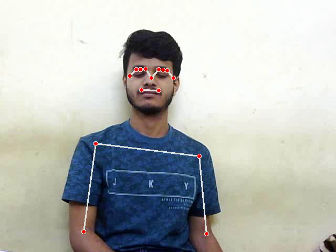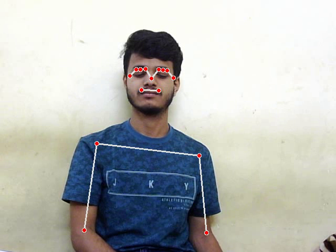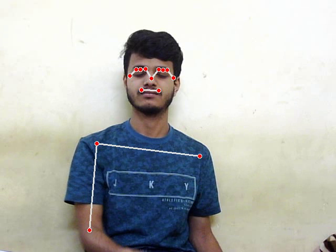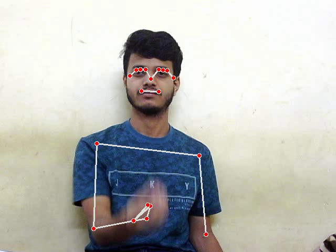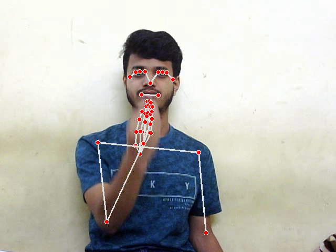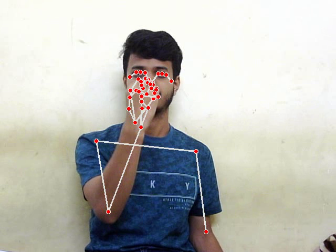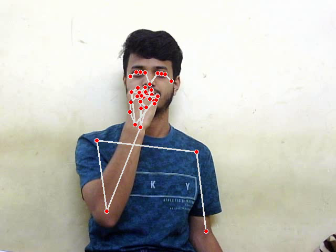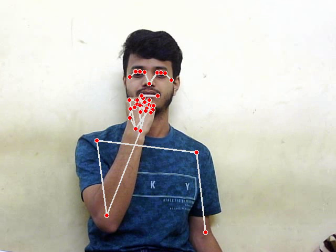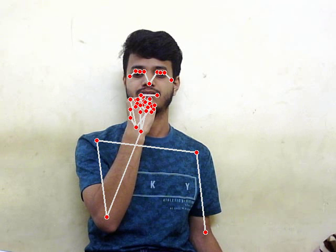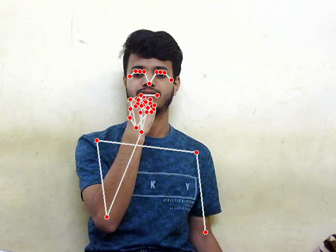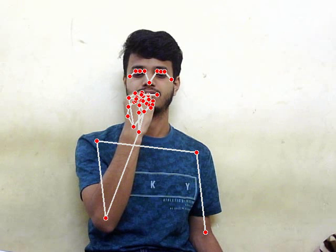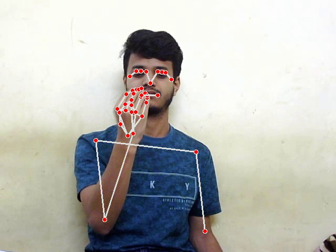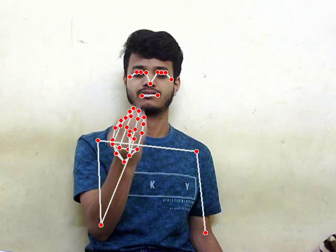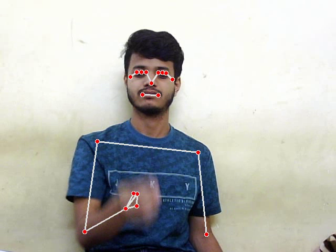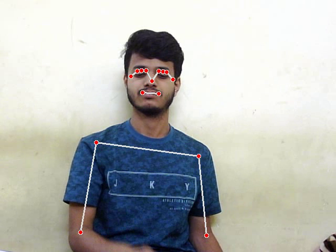eat